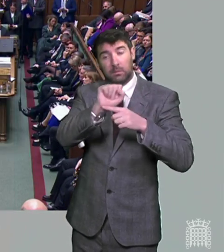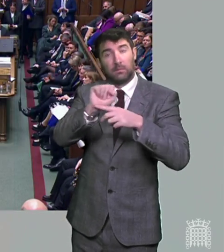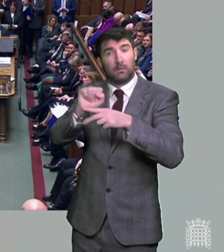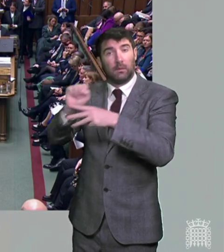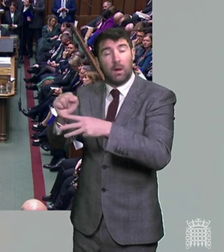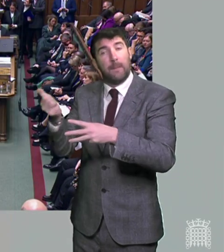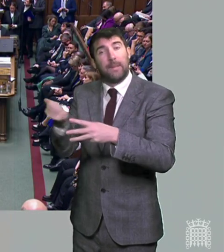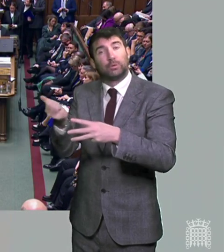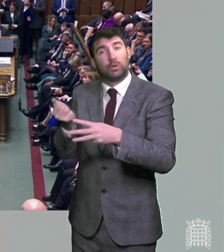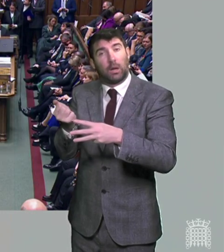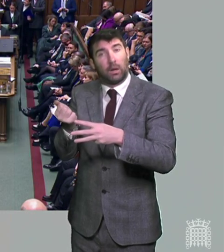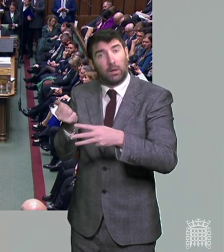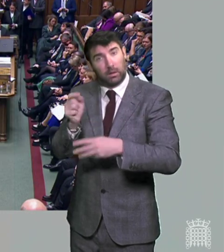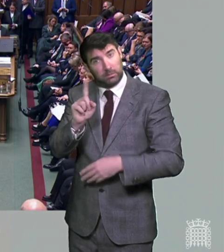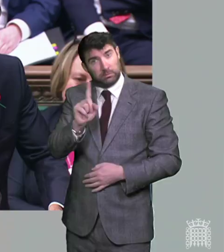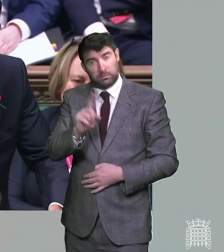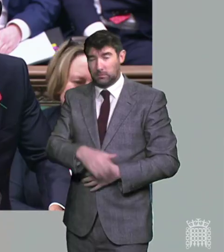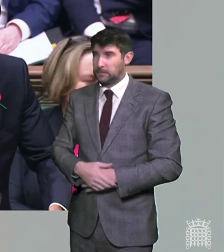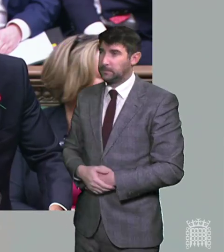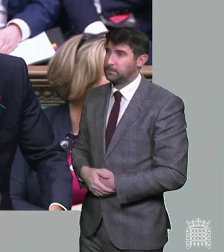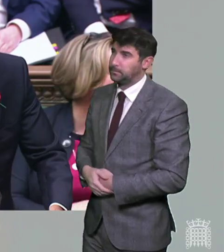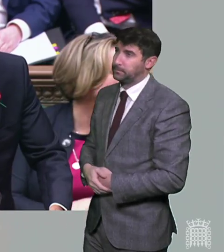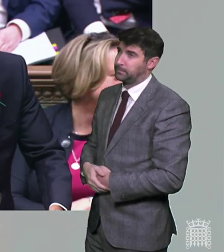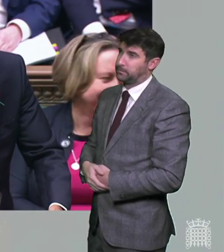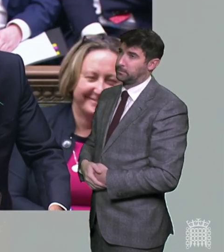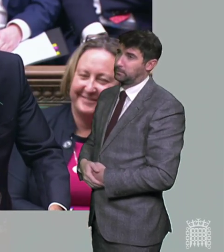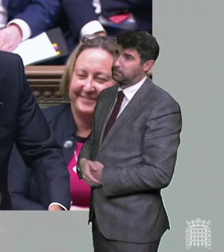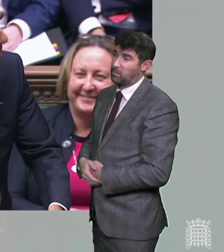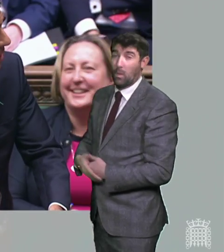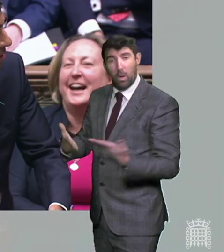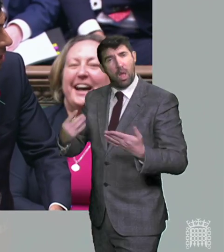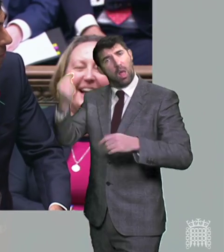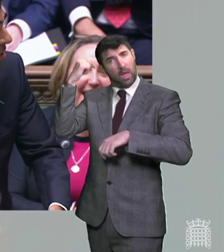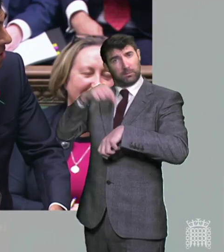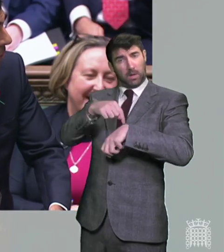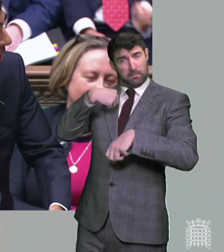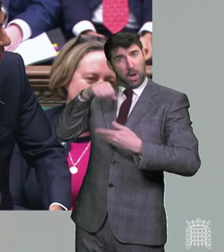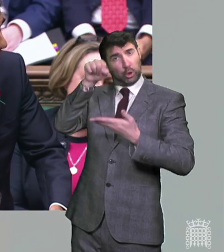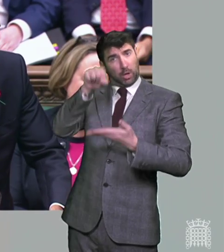We now have an excellent new Chancellor, and I am looking forward to his autumn statement in a couple of weeks.